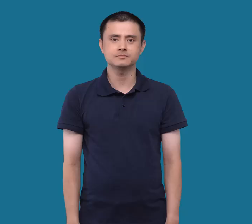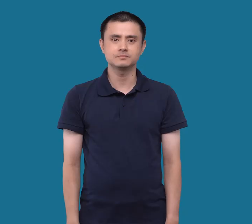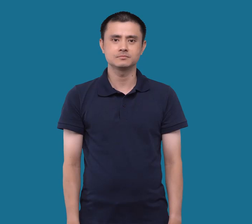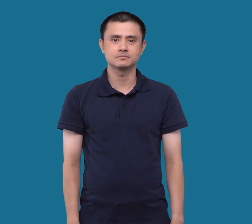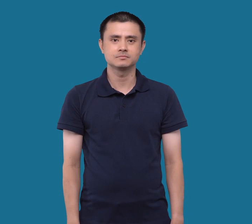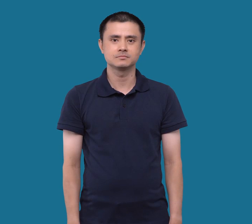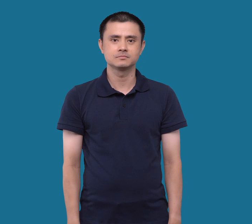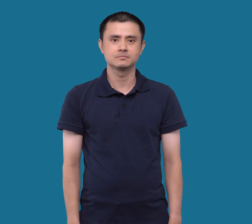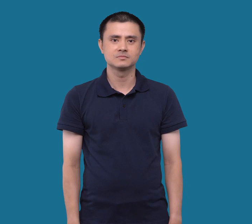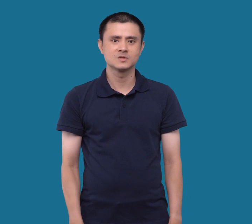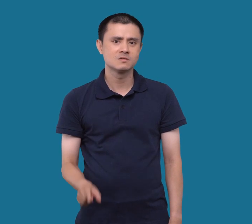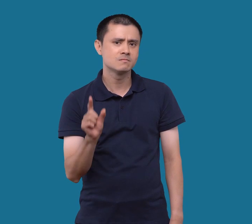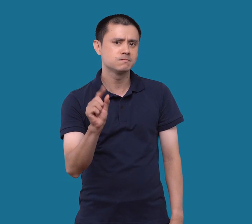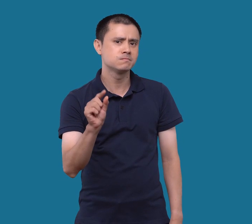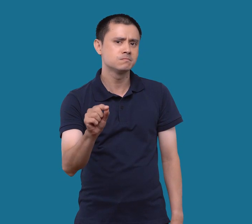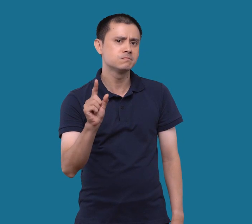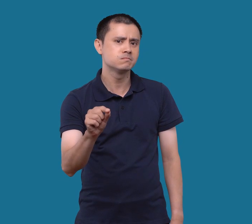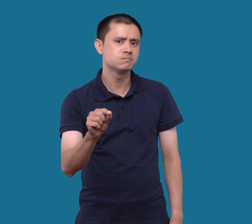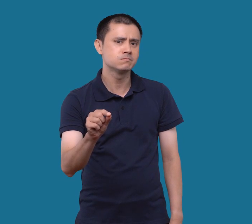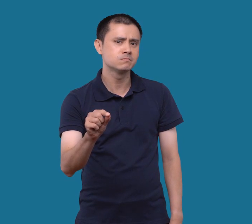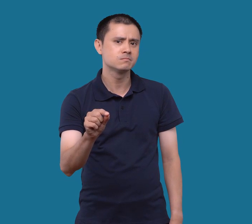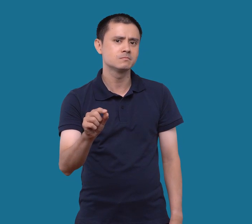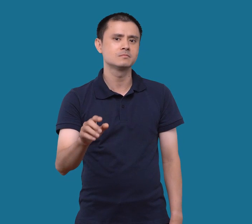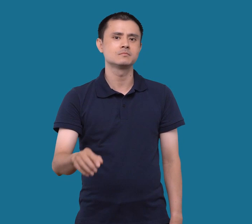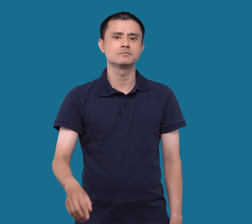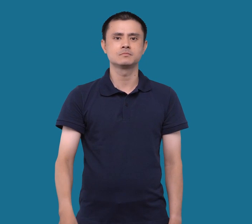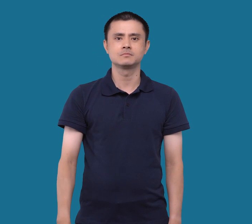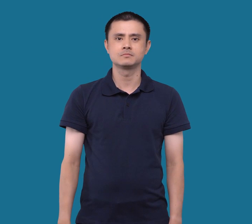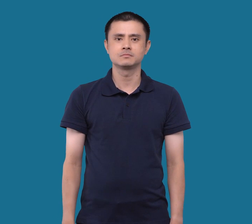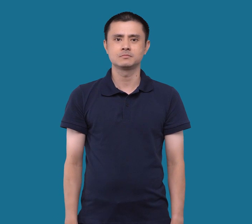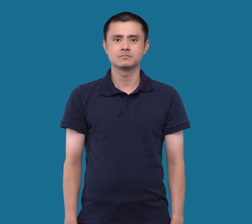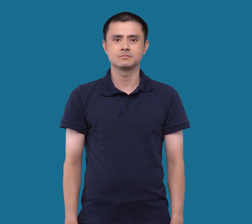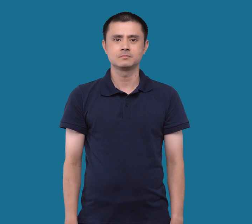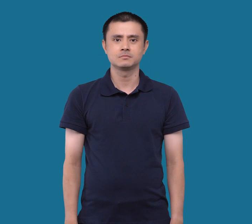bắt nạt